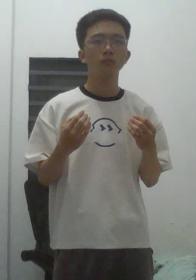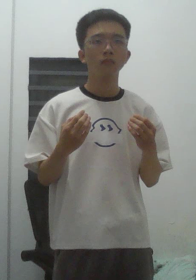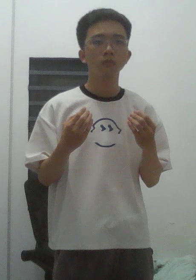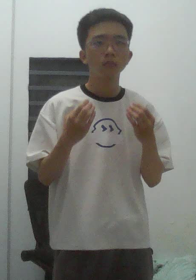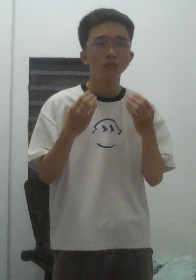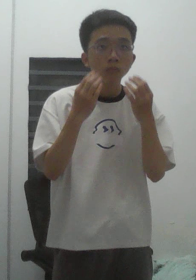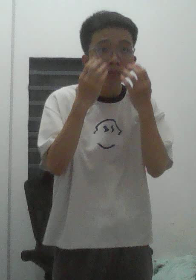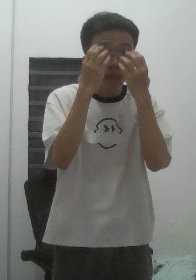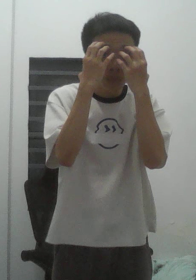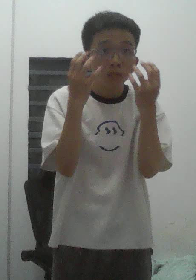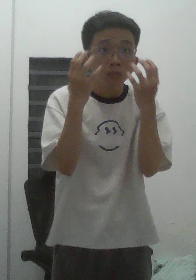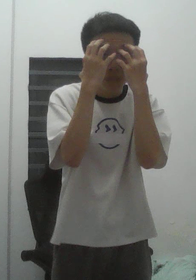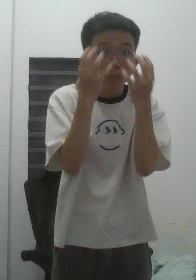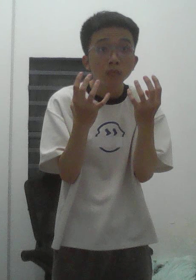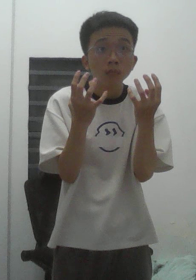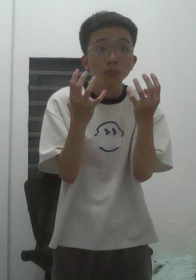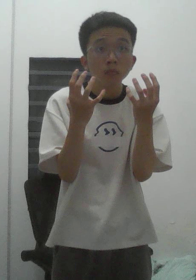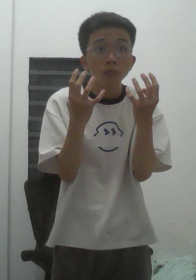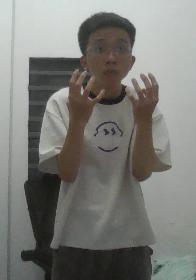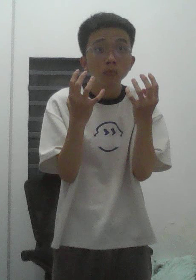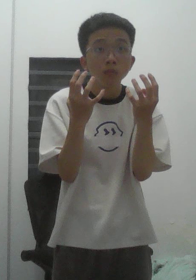ngac nhien